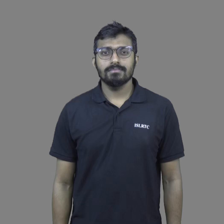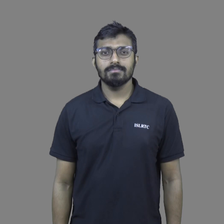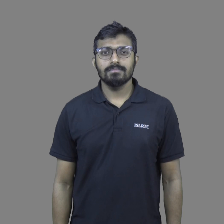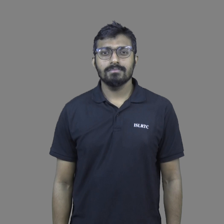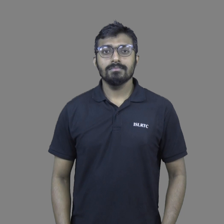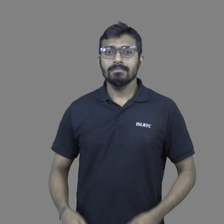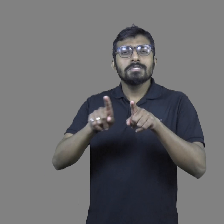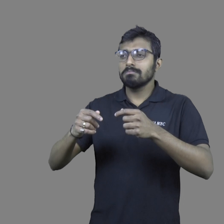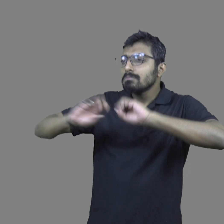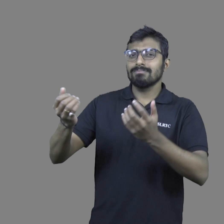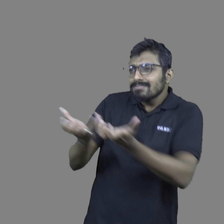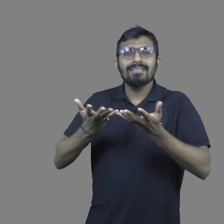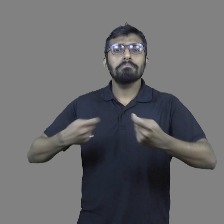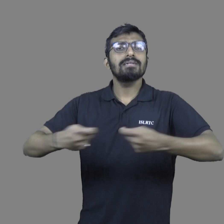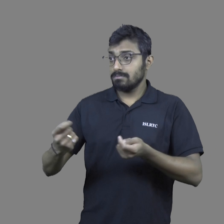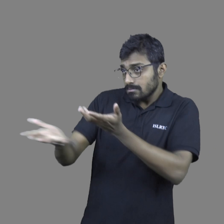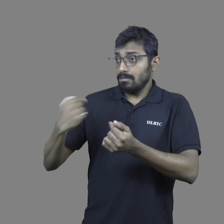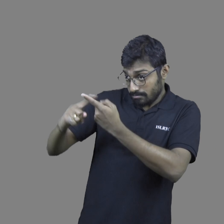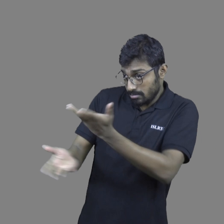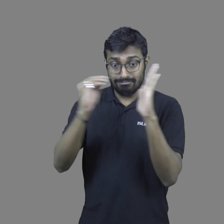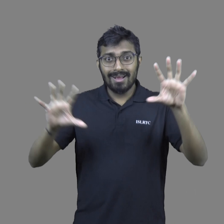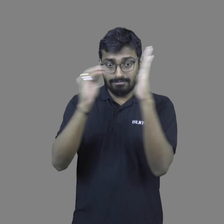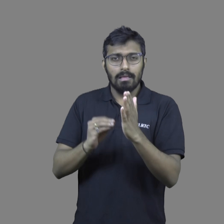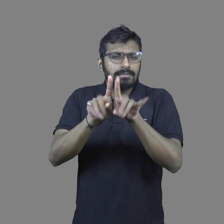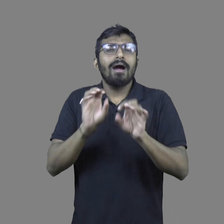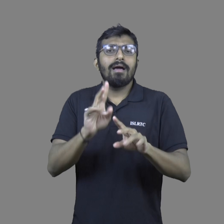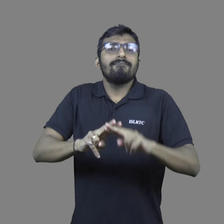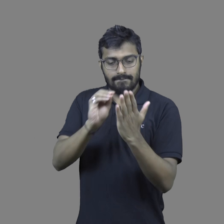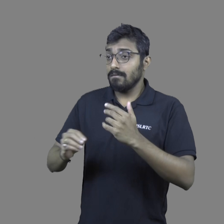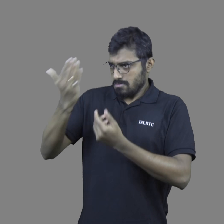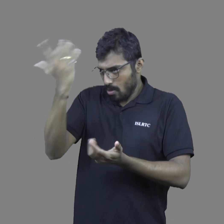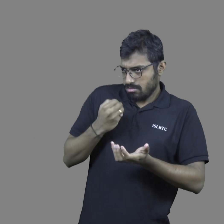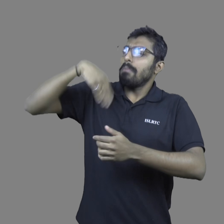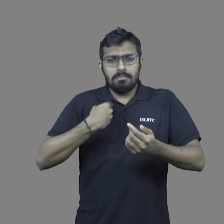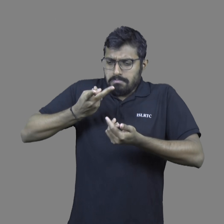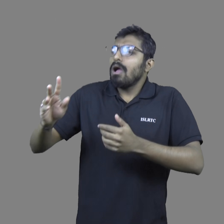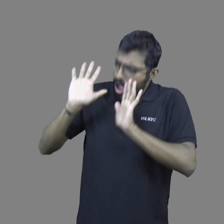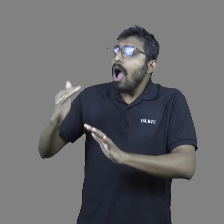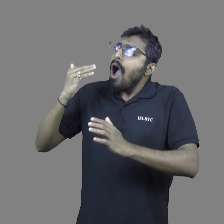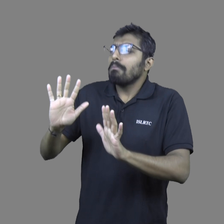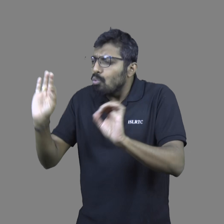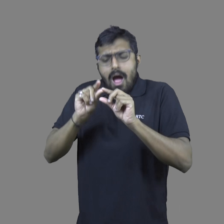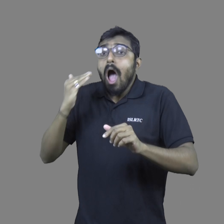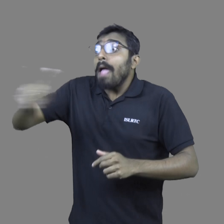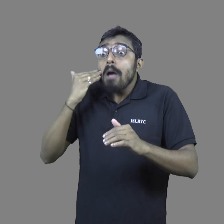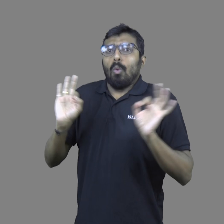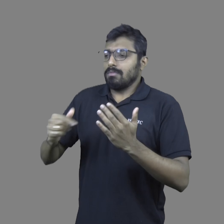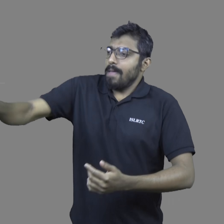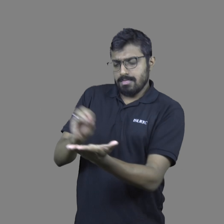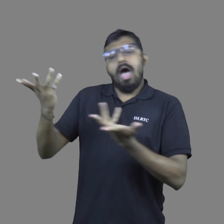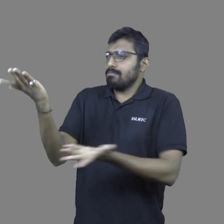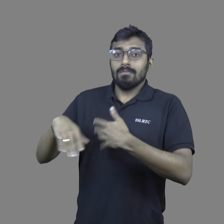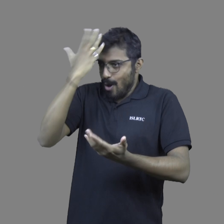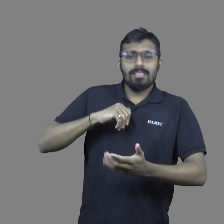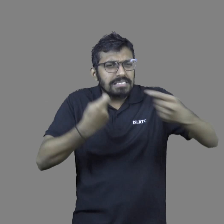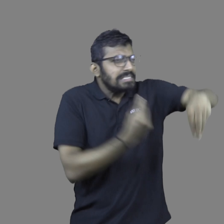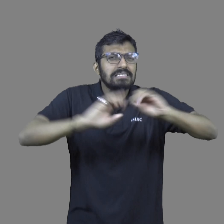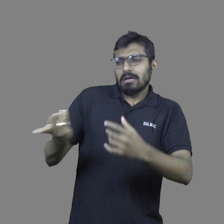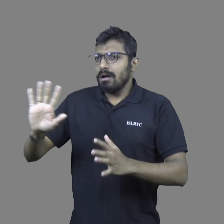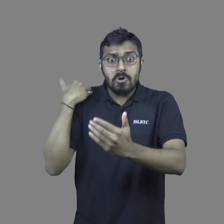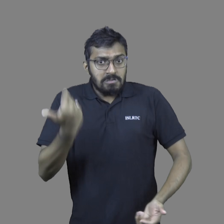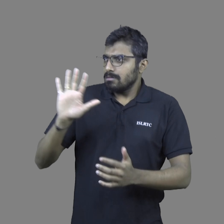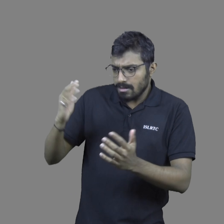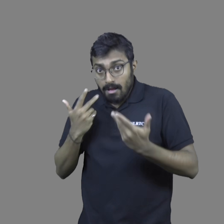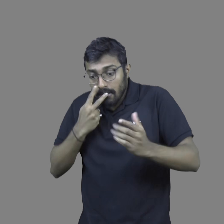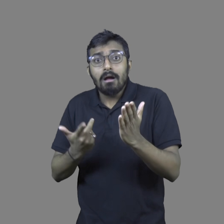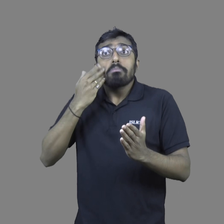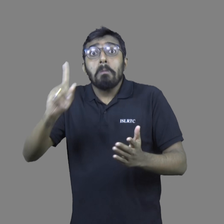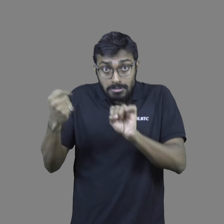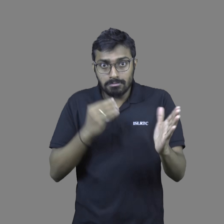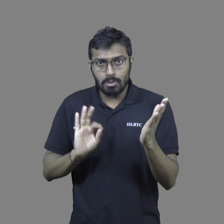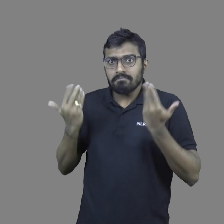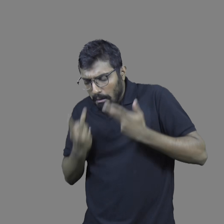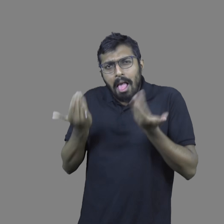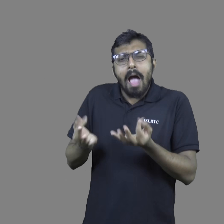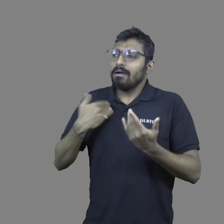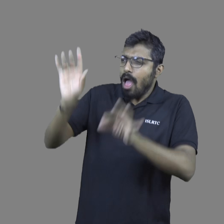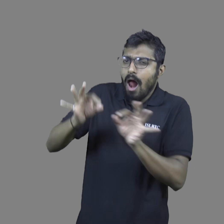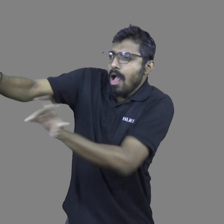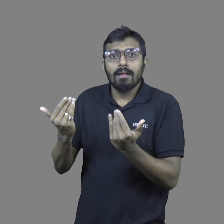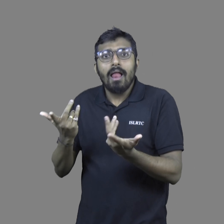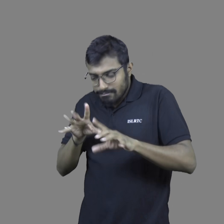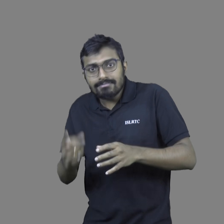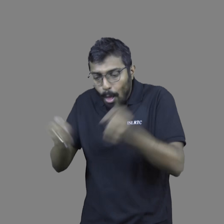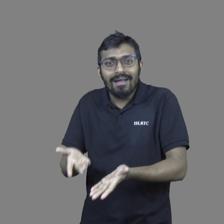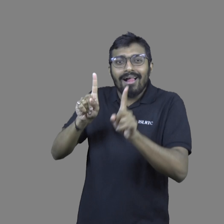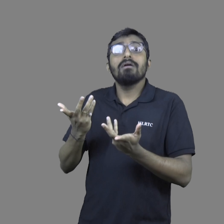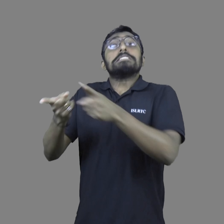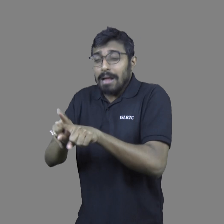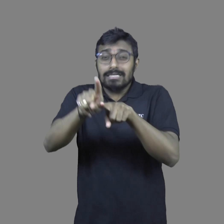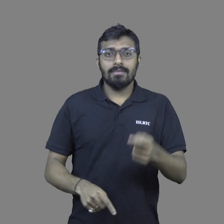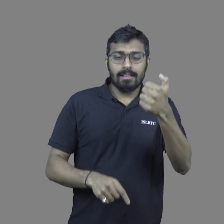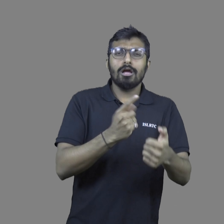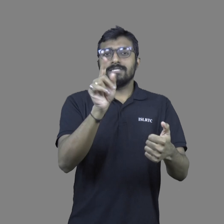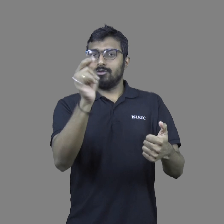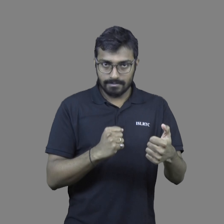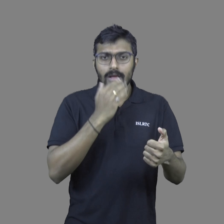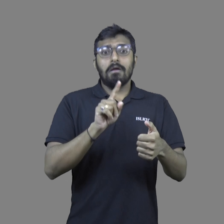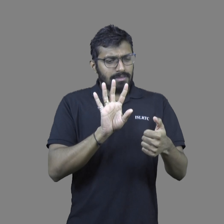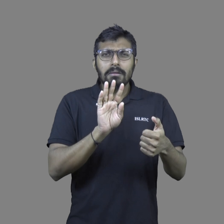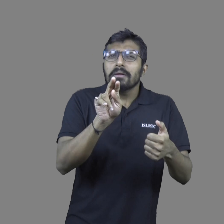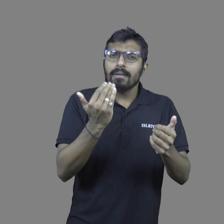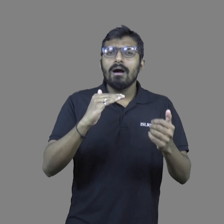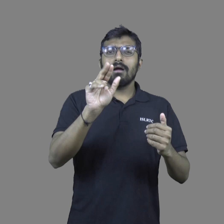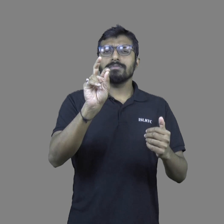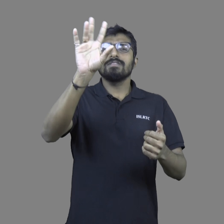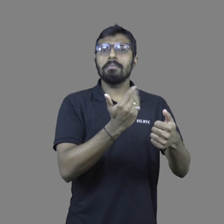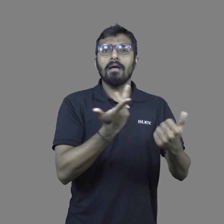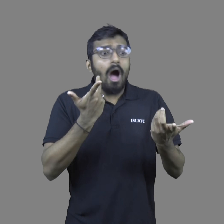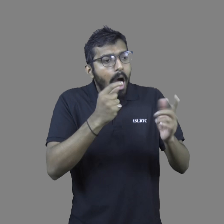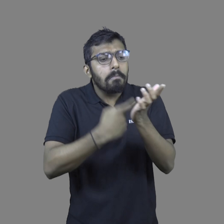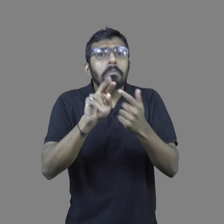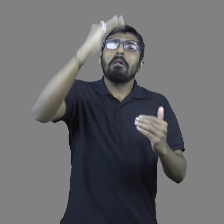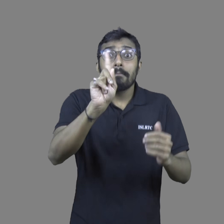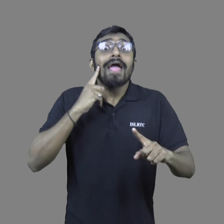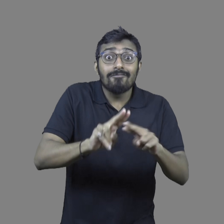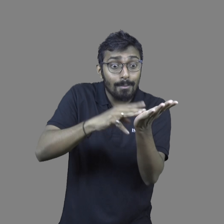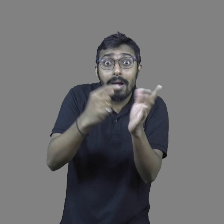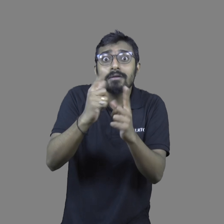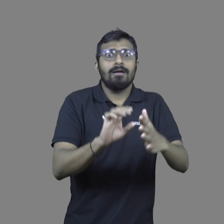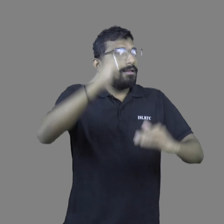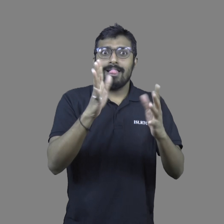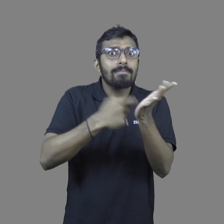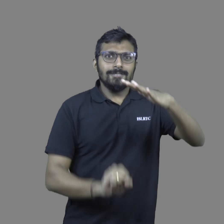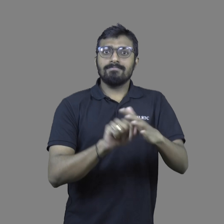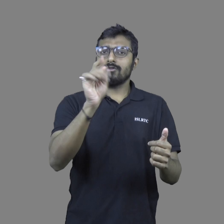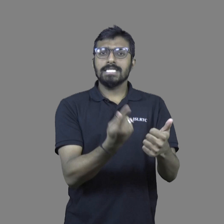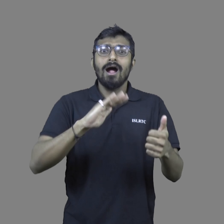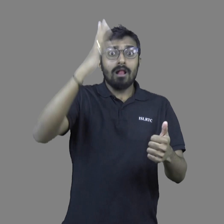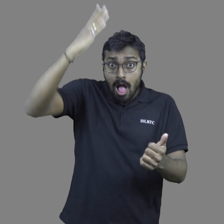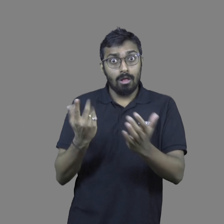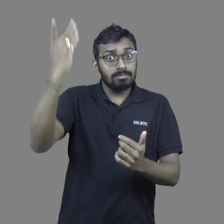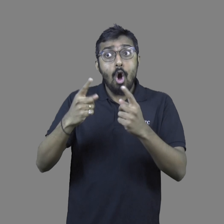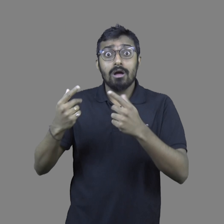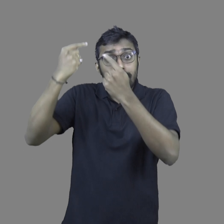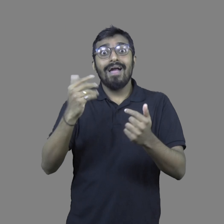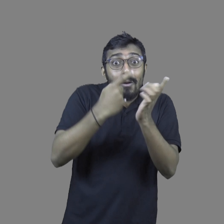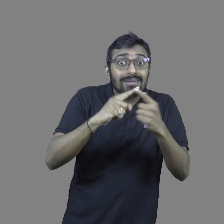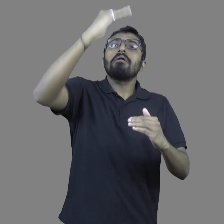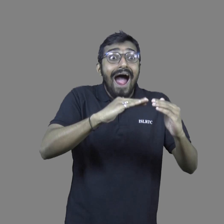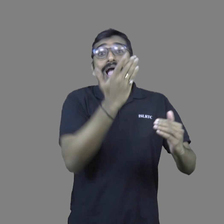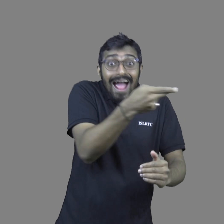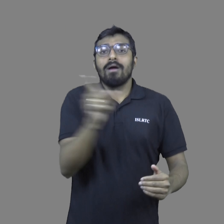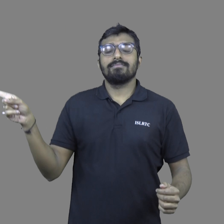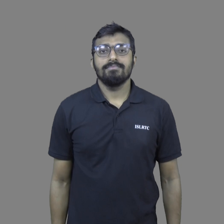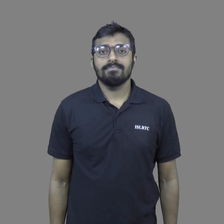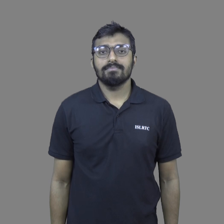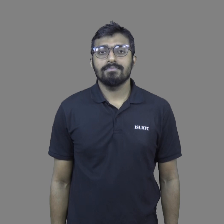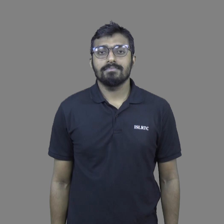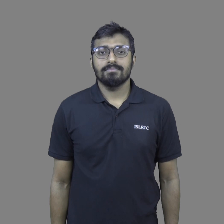Loophole